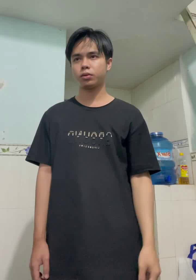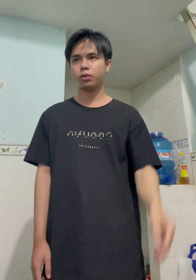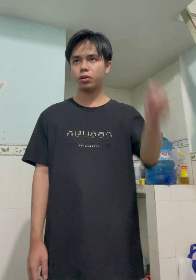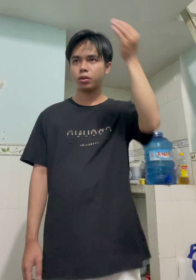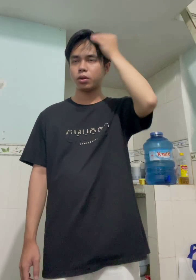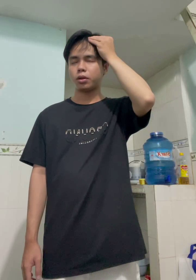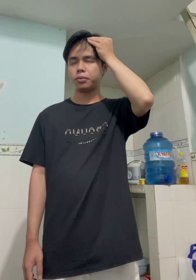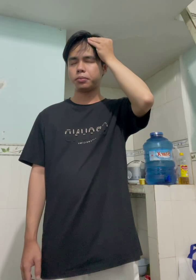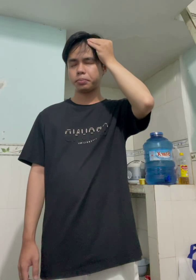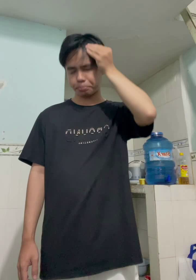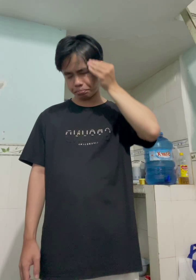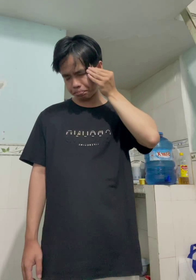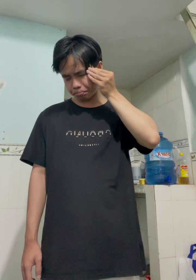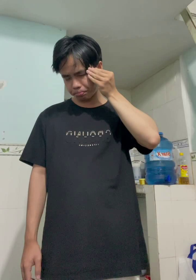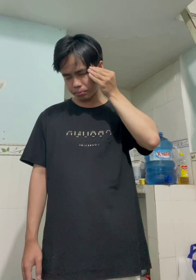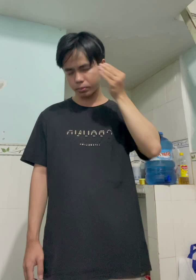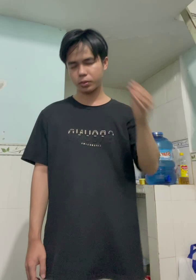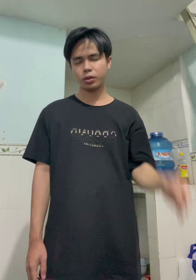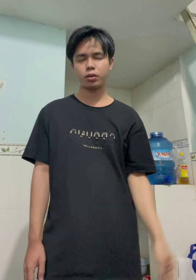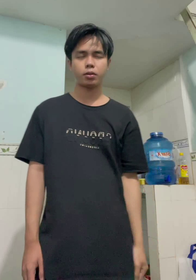benh